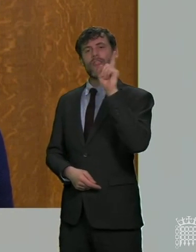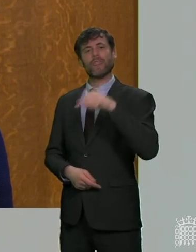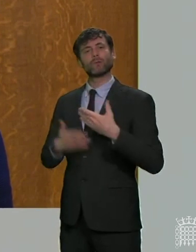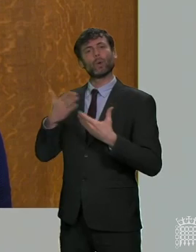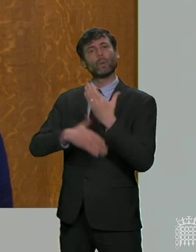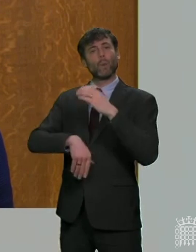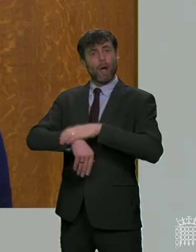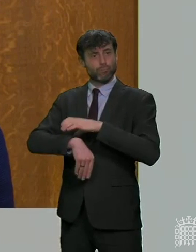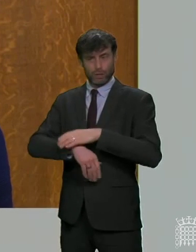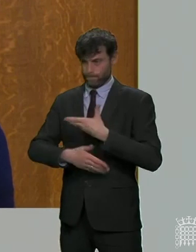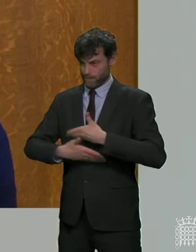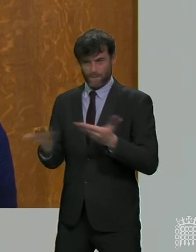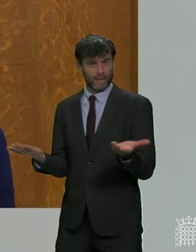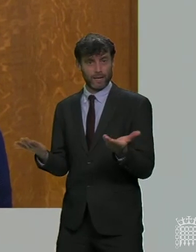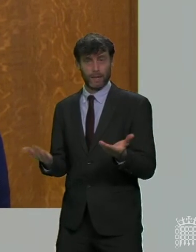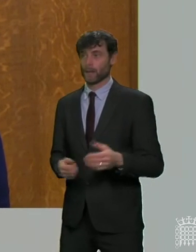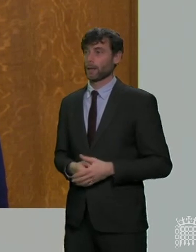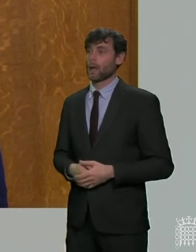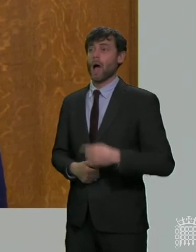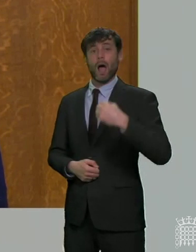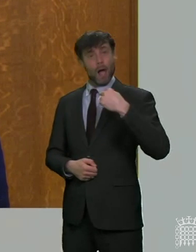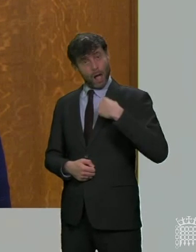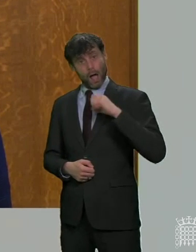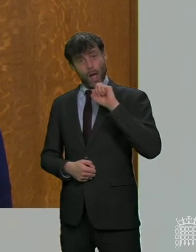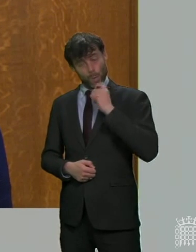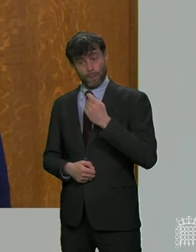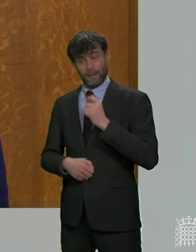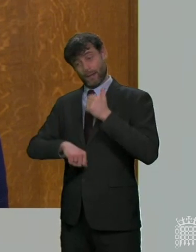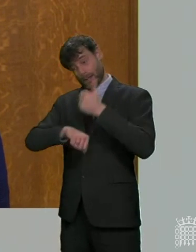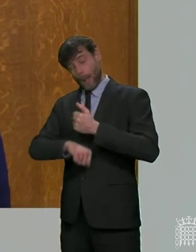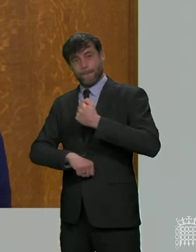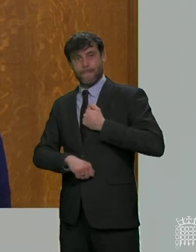This month, I will be holding my fifth apprenticeships and jobs fair in Bristol South.